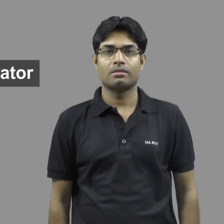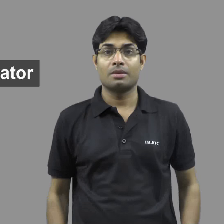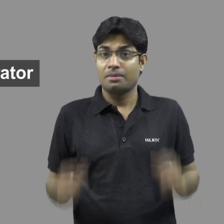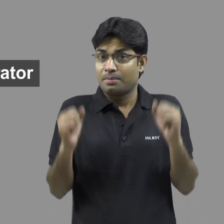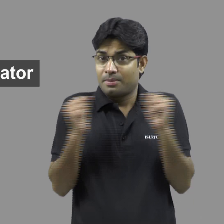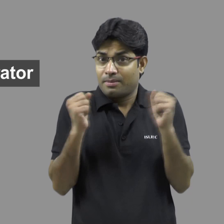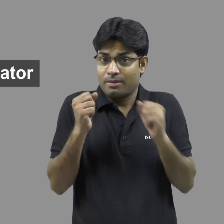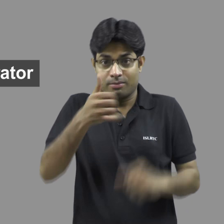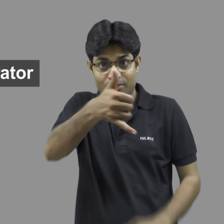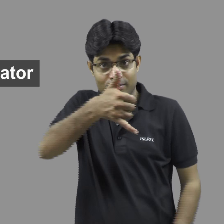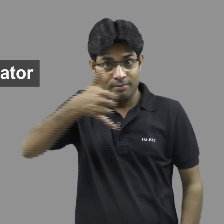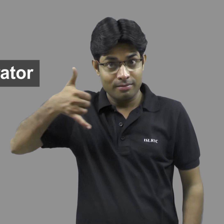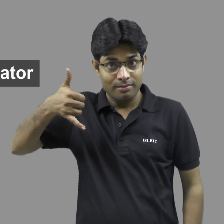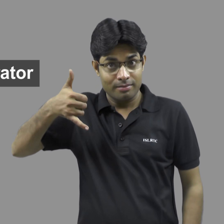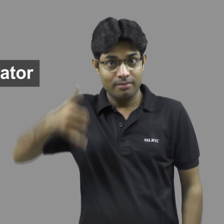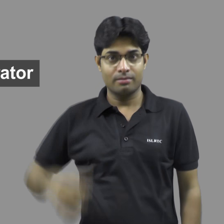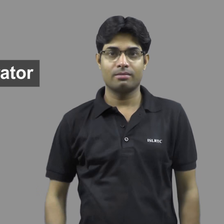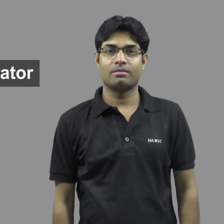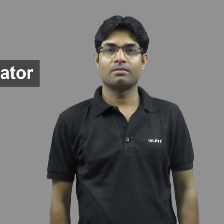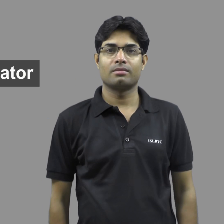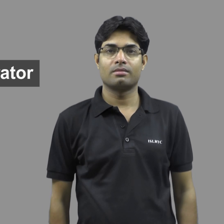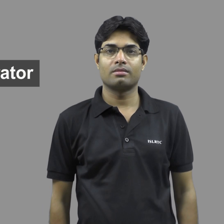Refrigerator